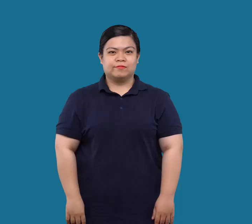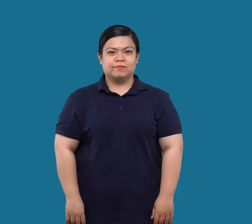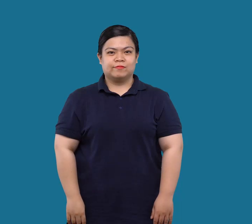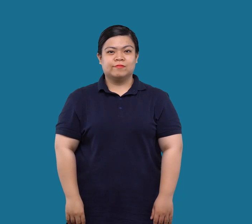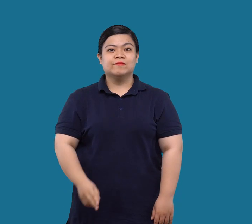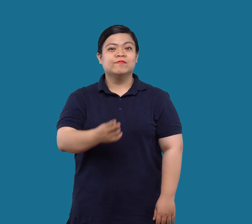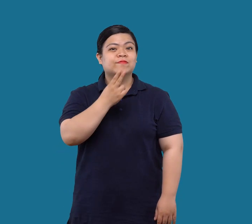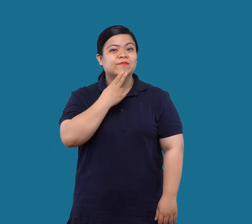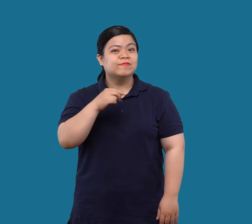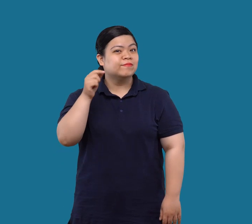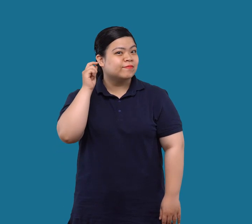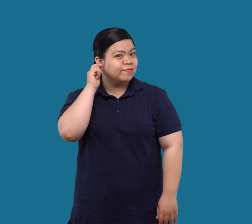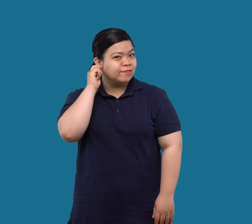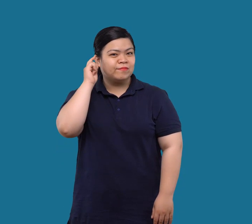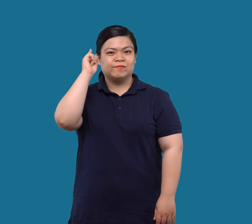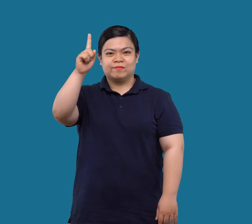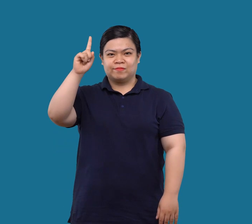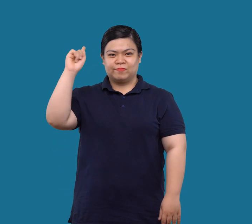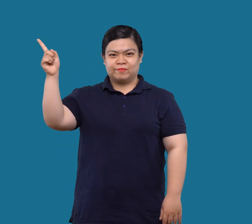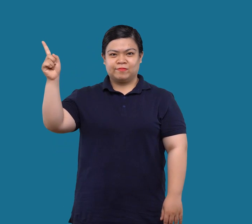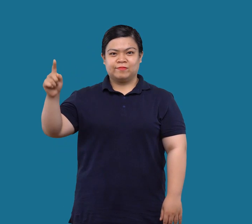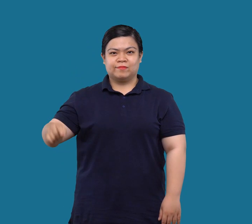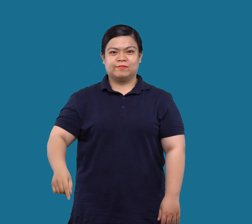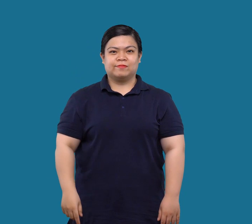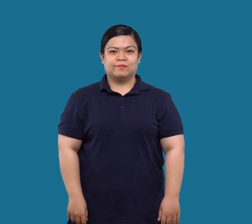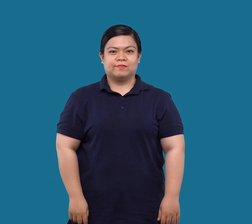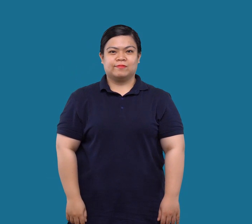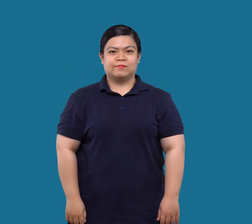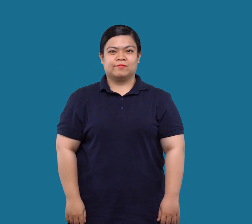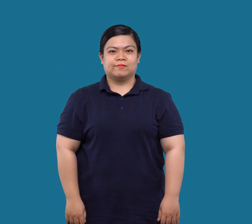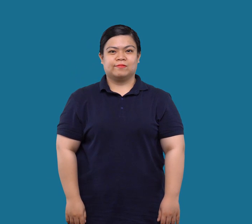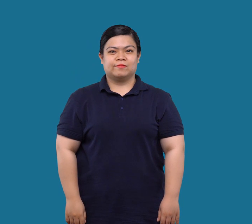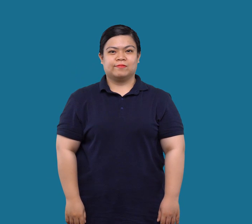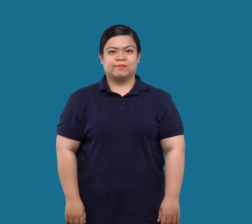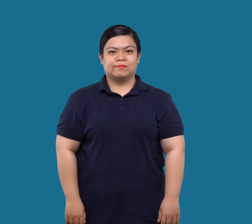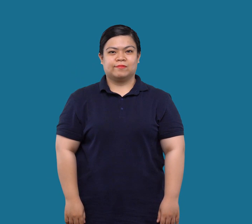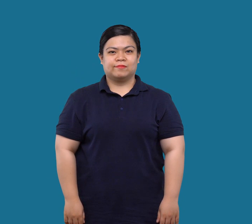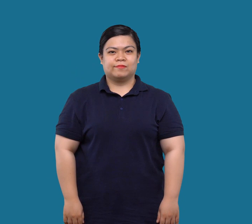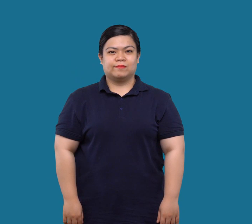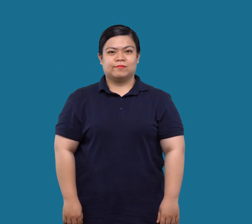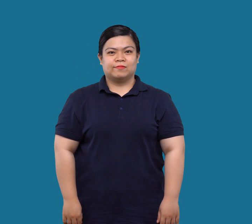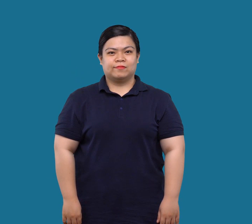thầy cô